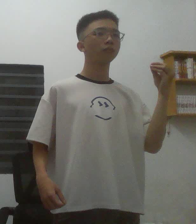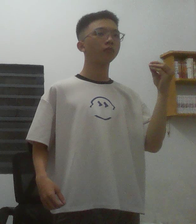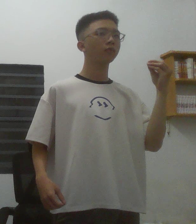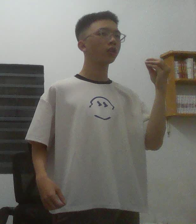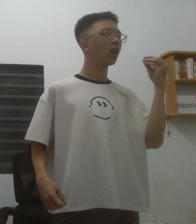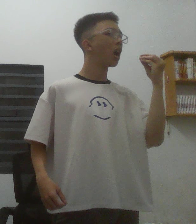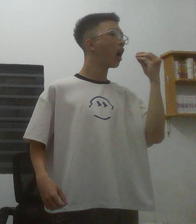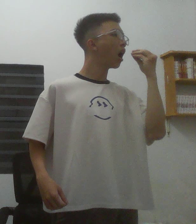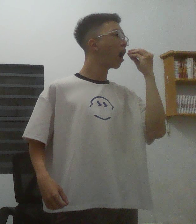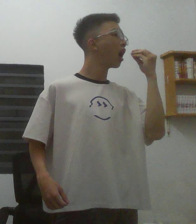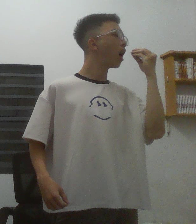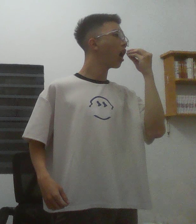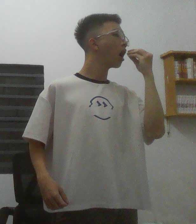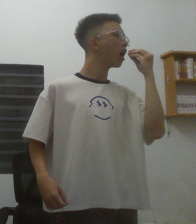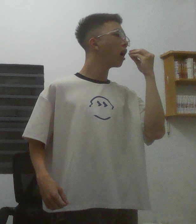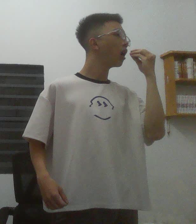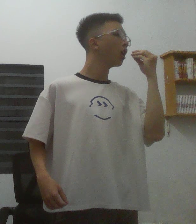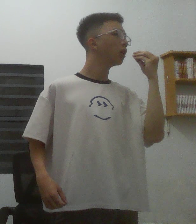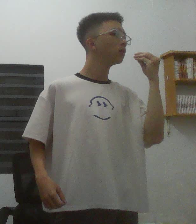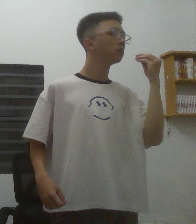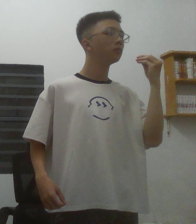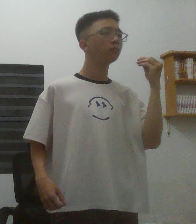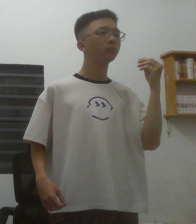an